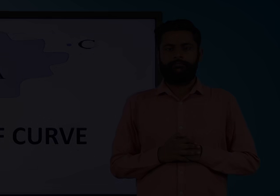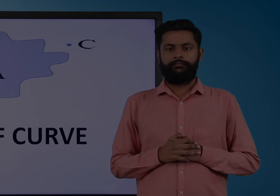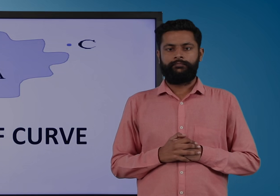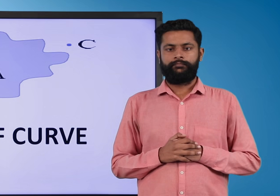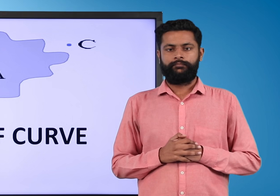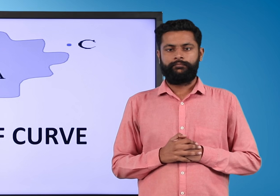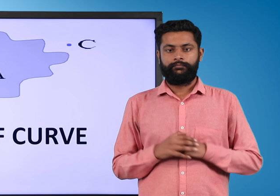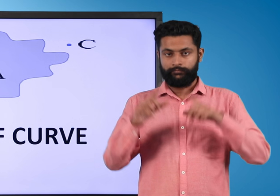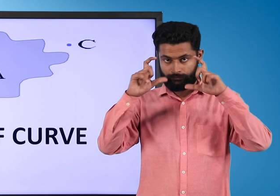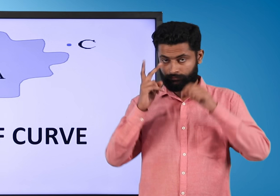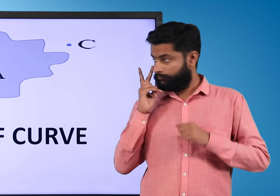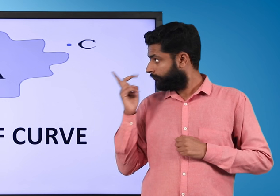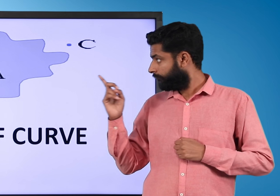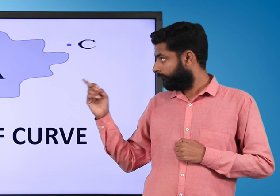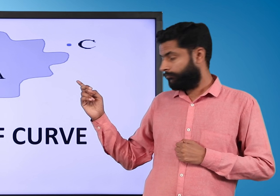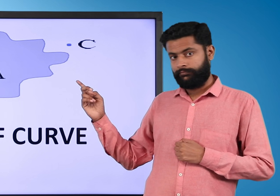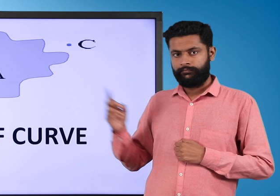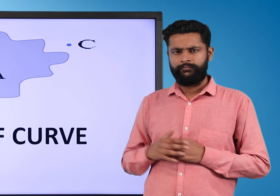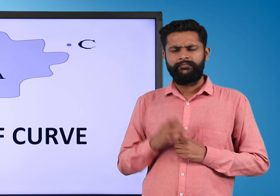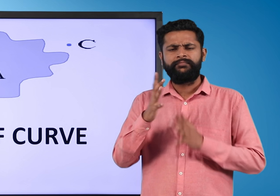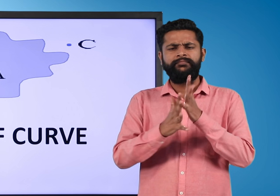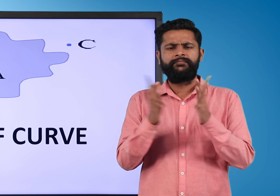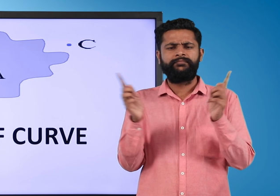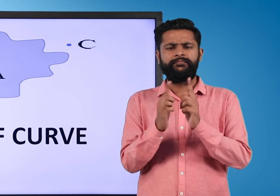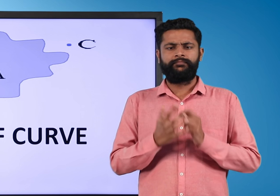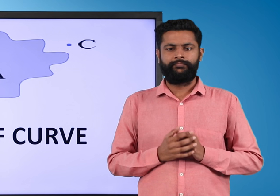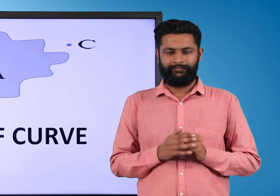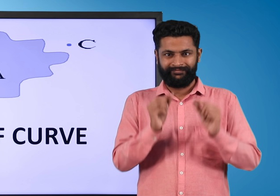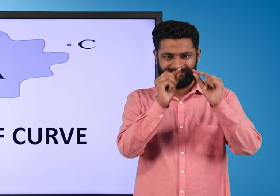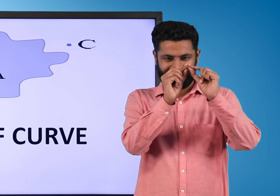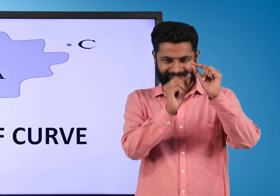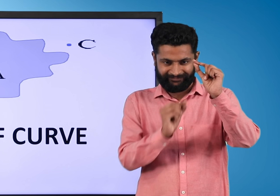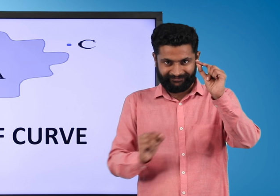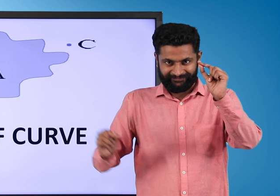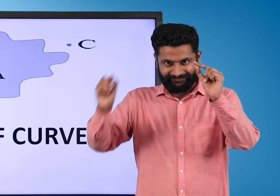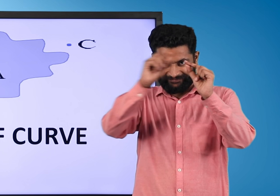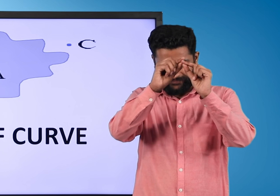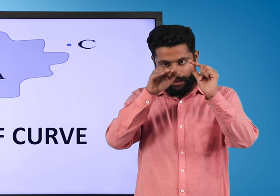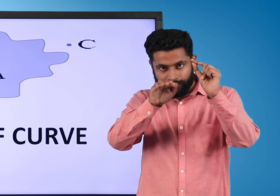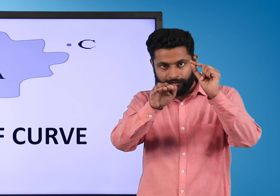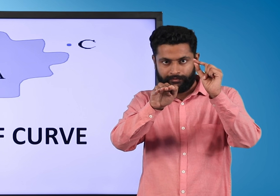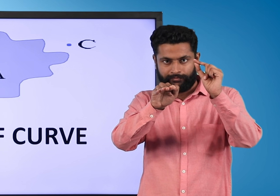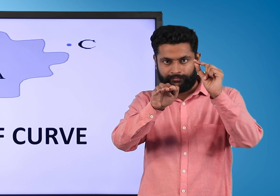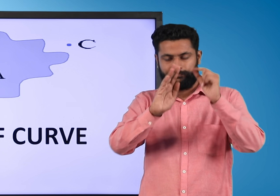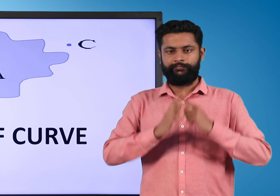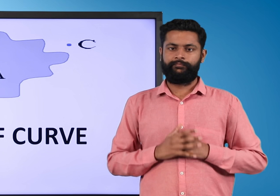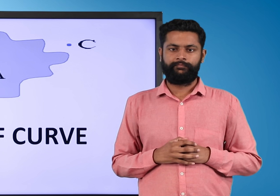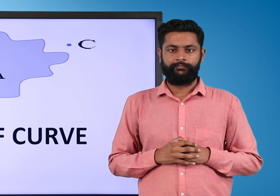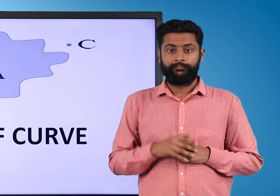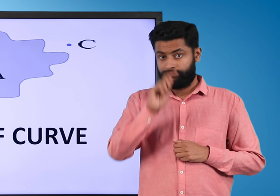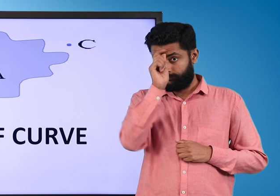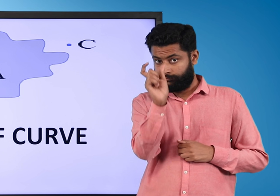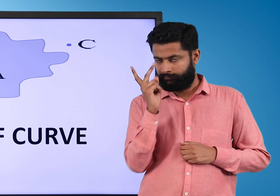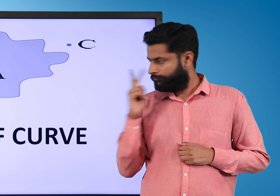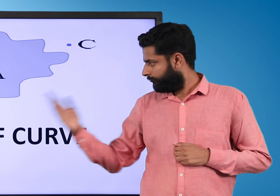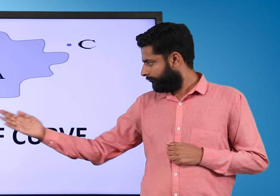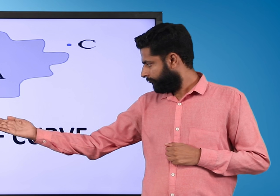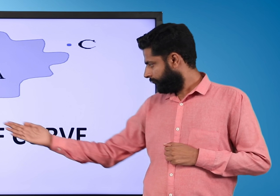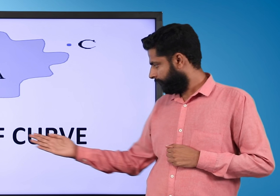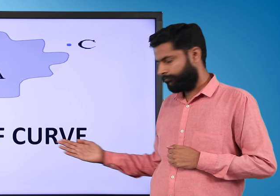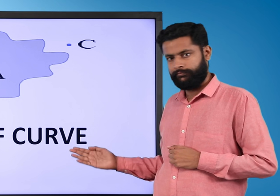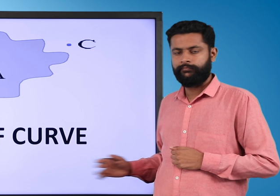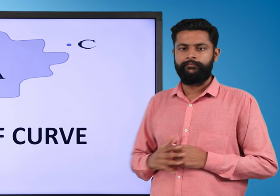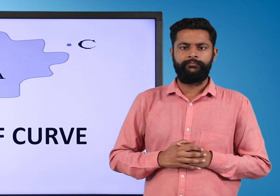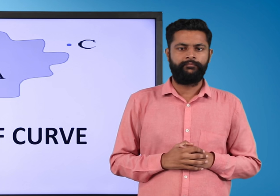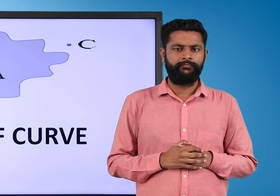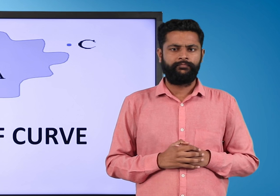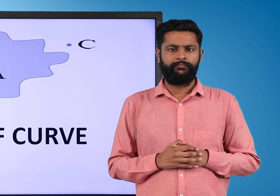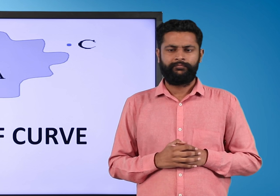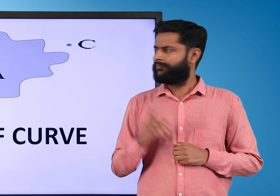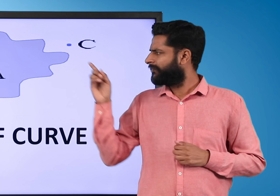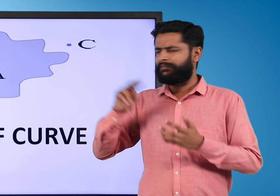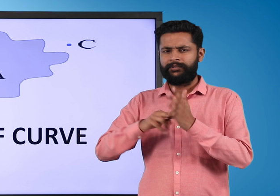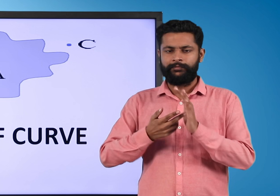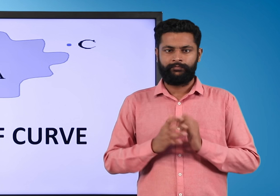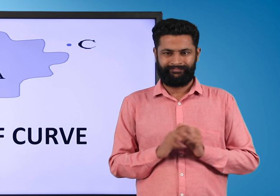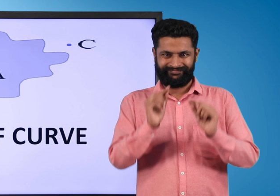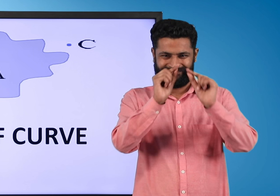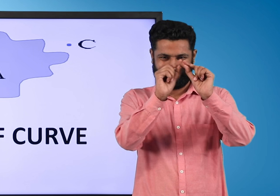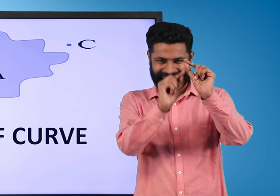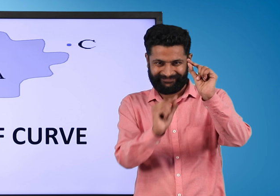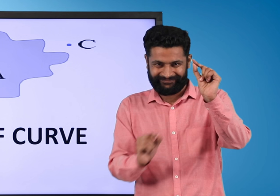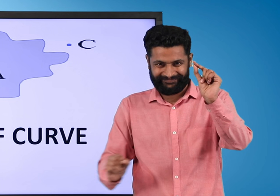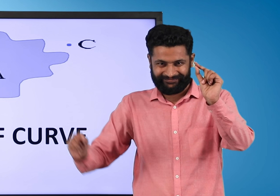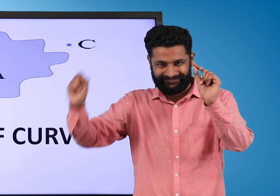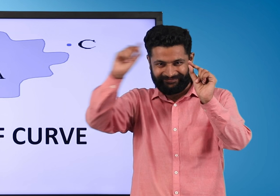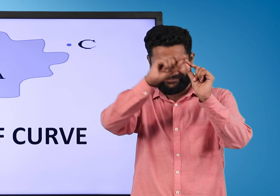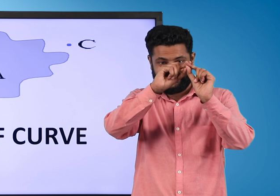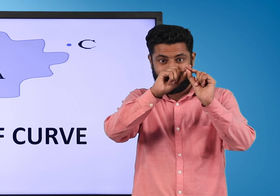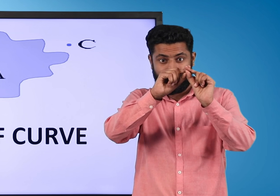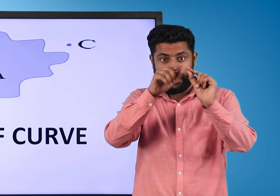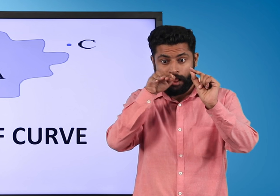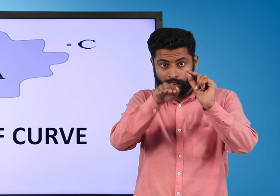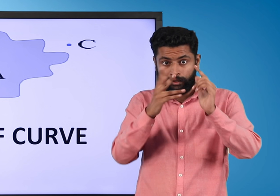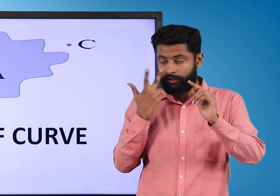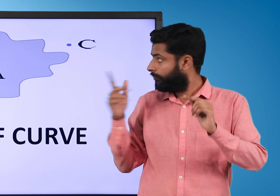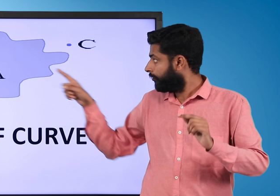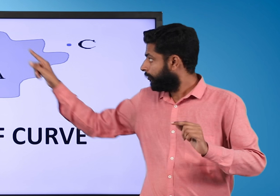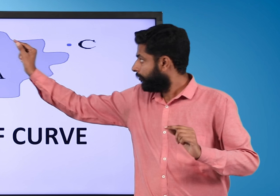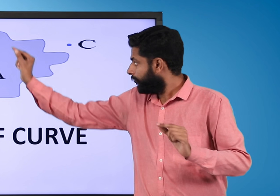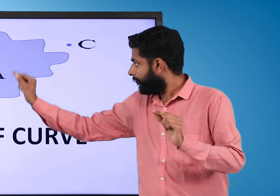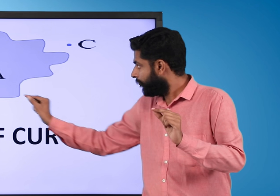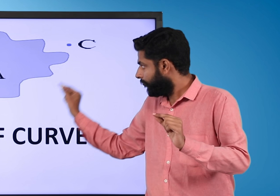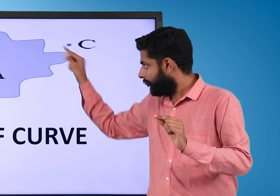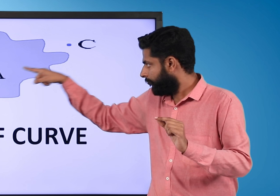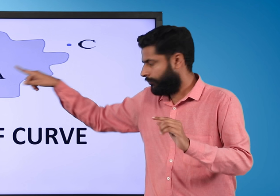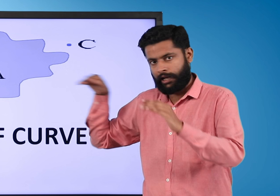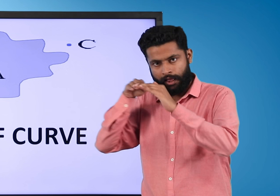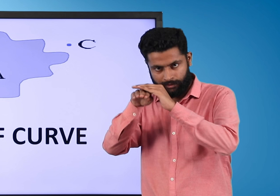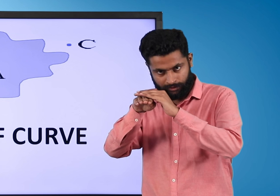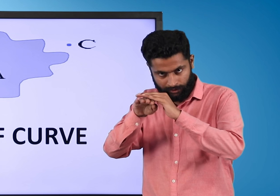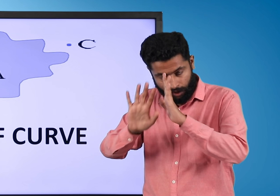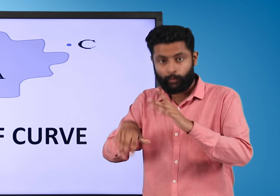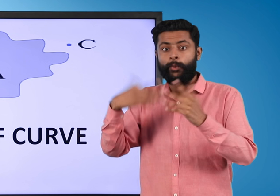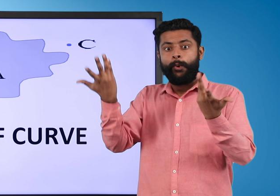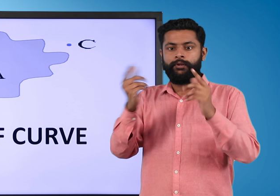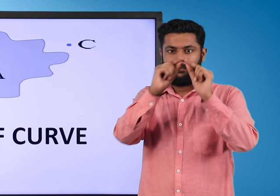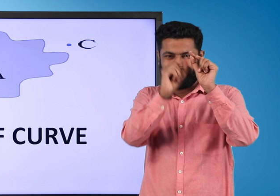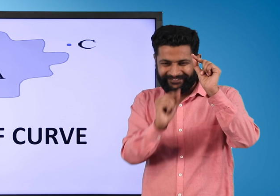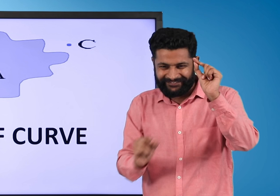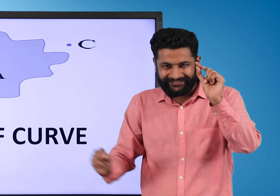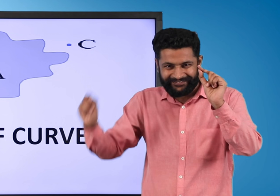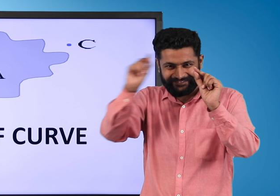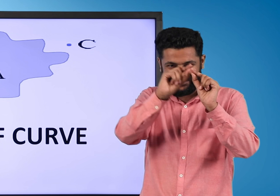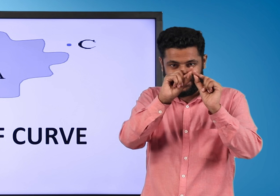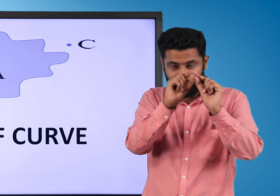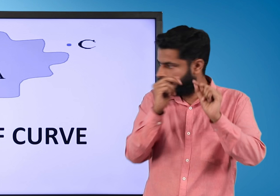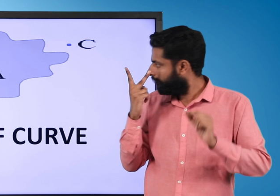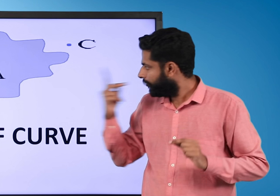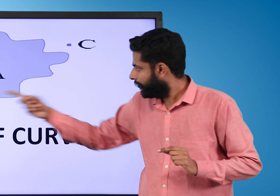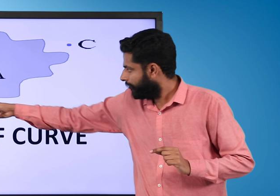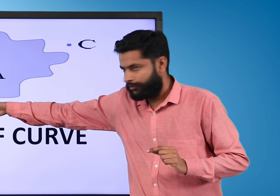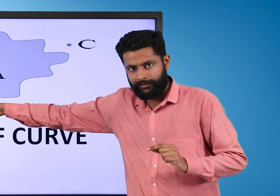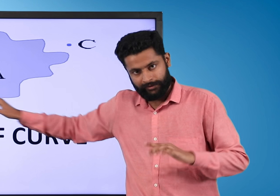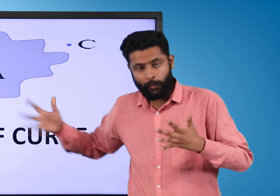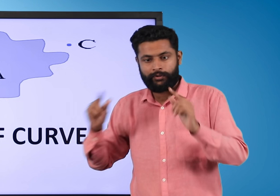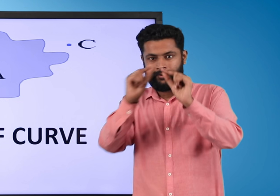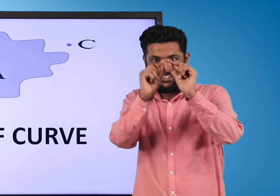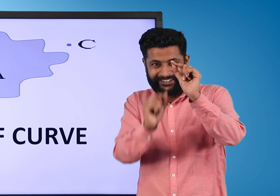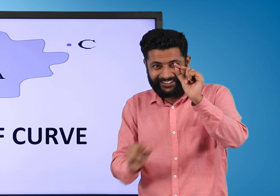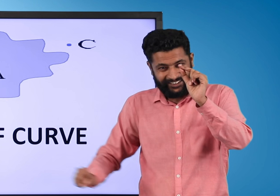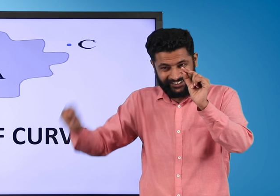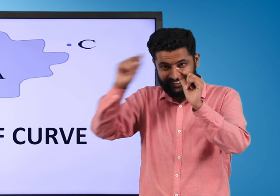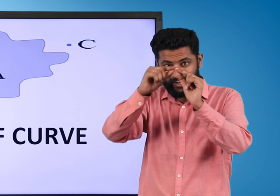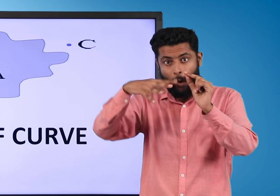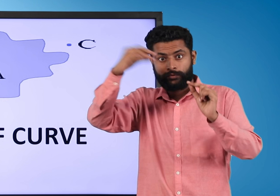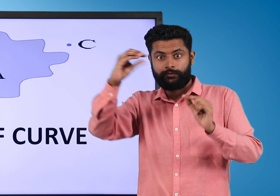Interior of curve This sign refers to the interior of a curve In a closed curve, there are three parts (i) Interior or inside of the curve (ii) Boundary or on of the curve